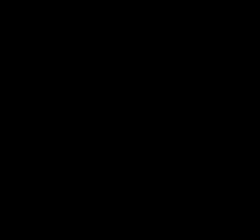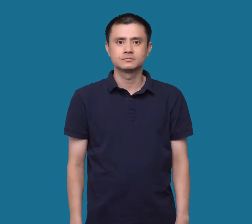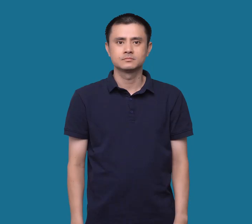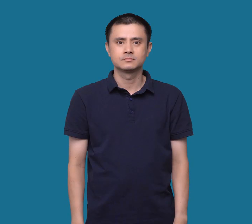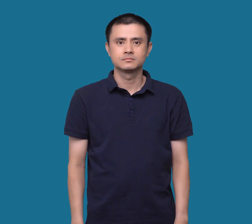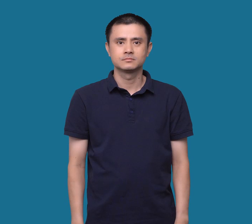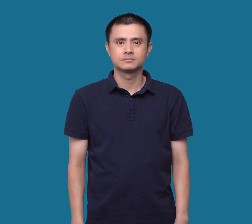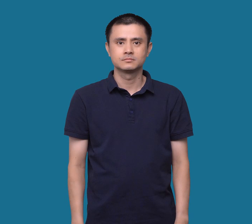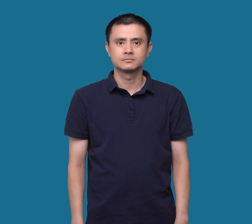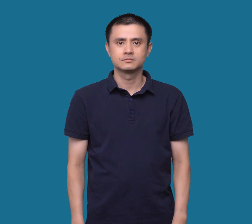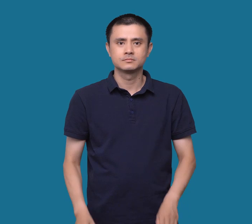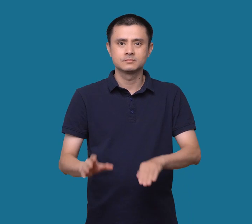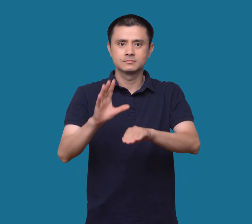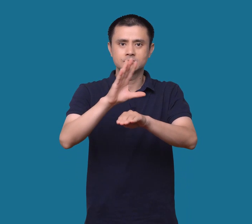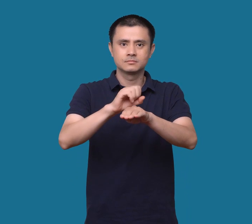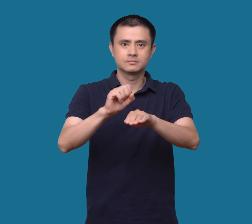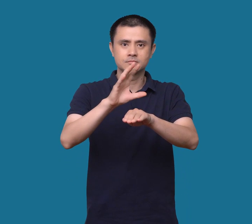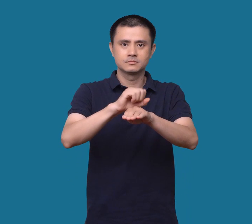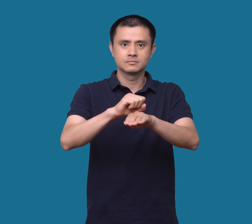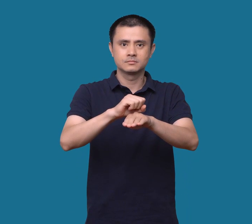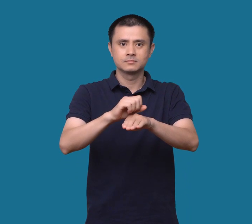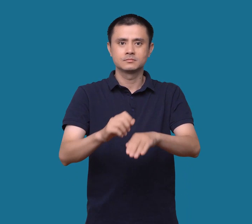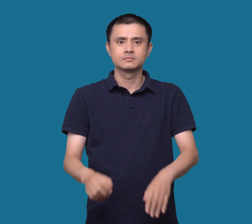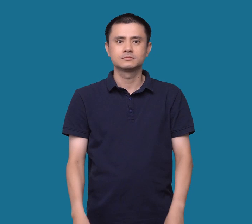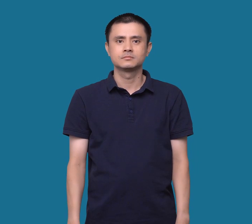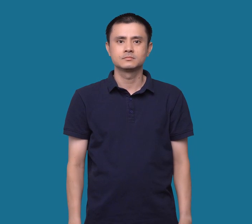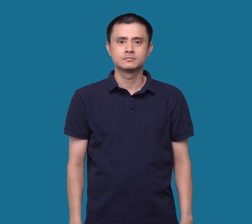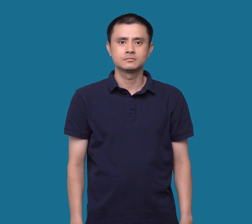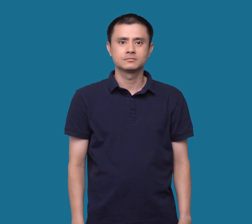xe cảnh sát